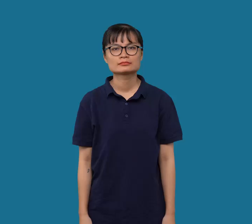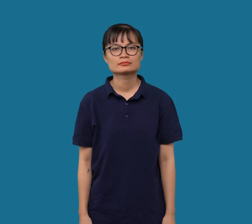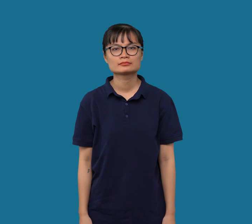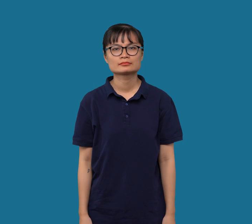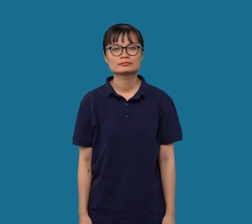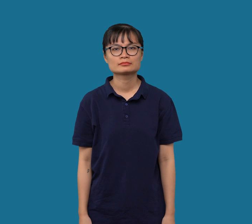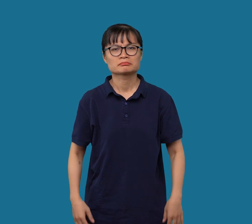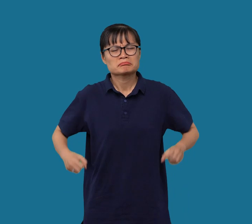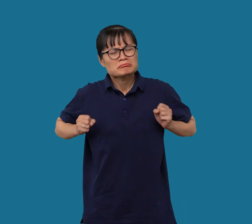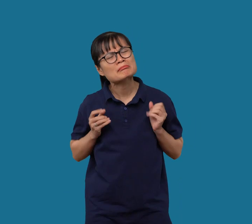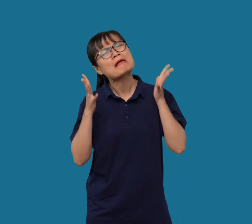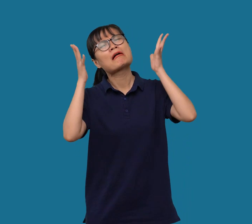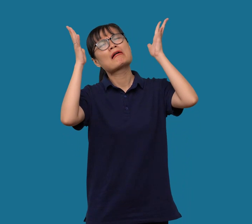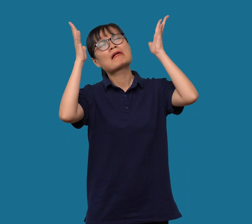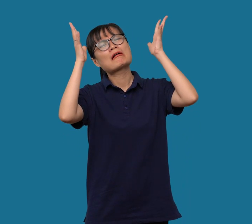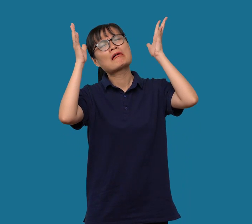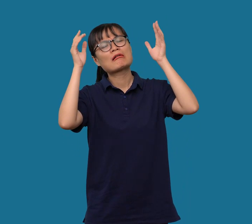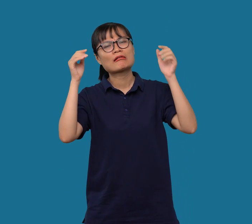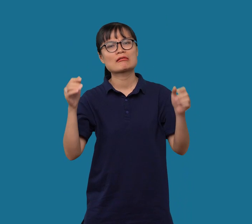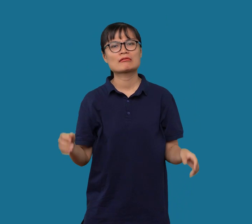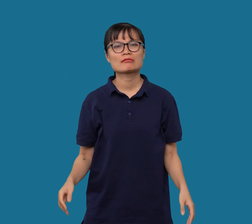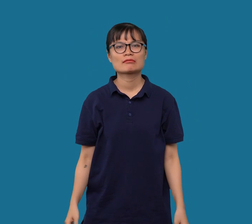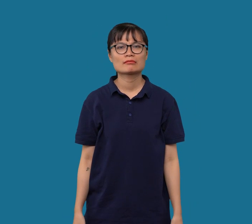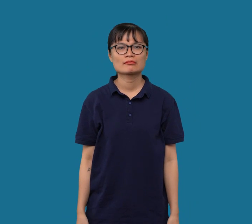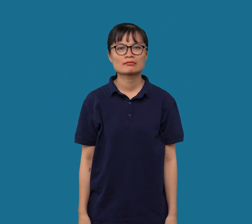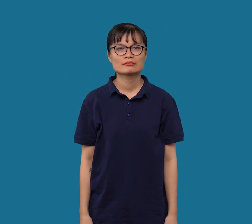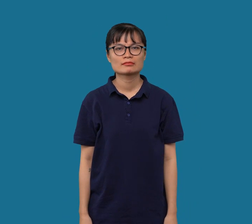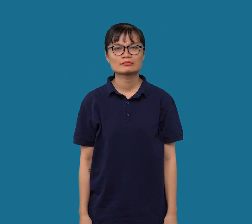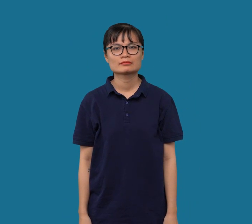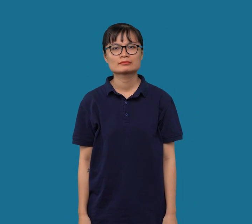vỡ lòng